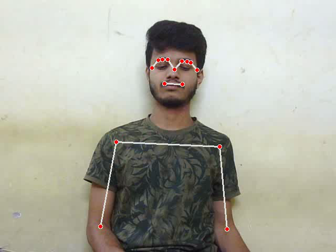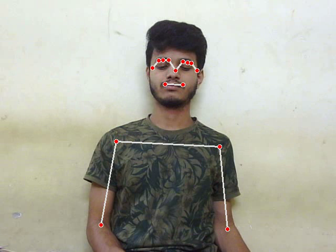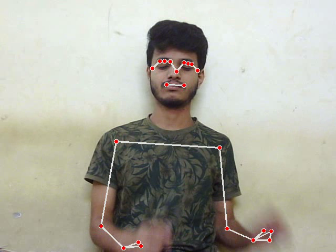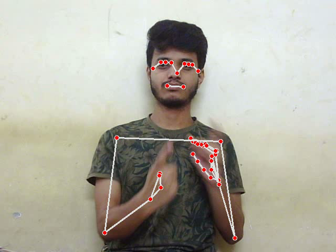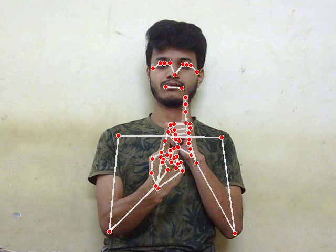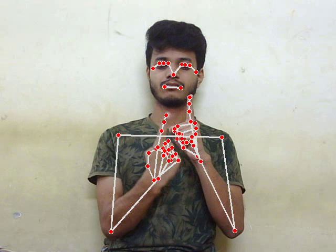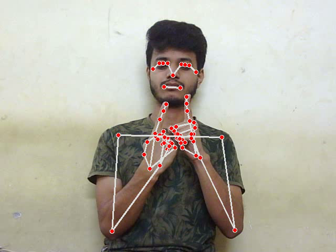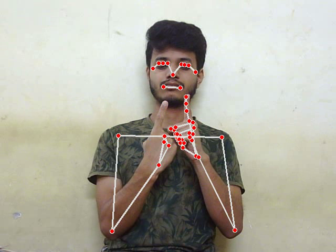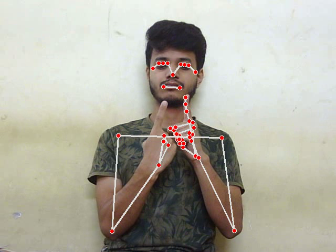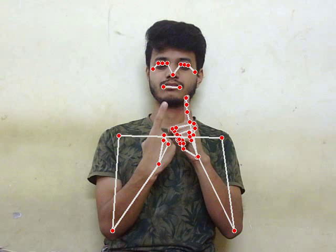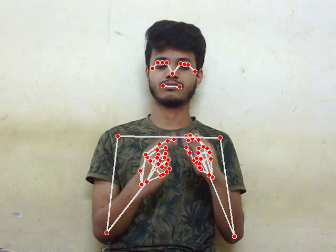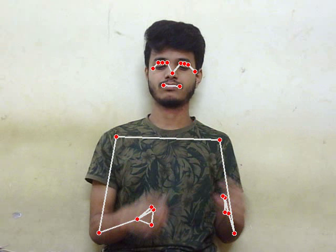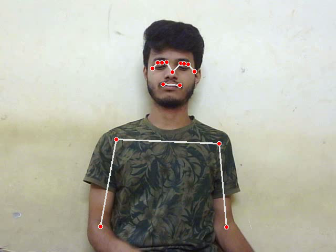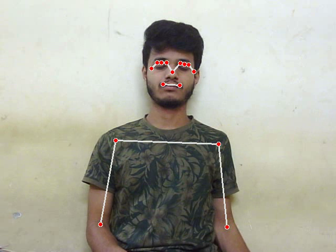meet